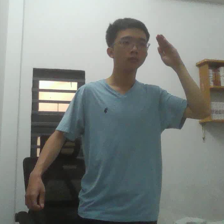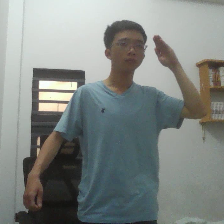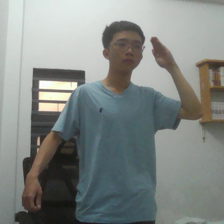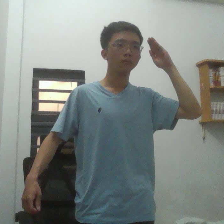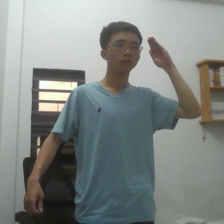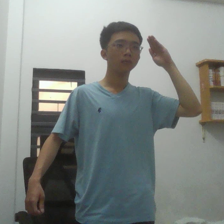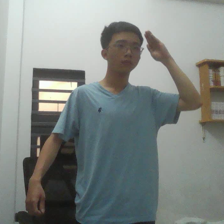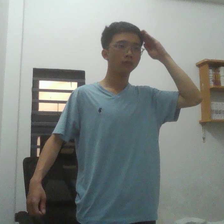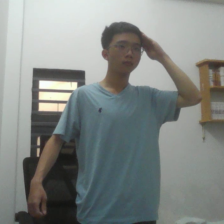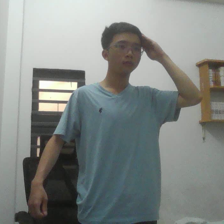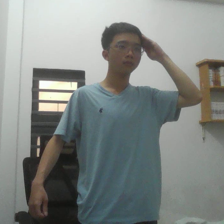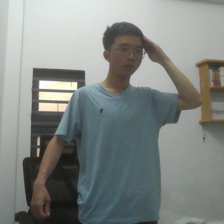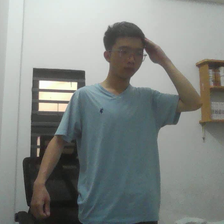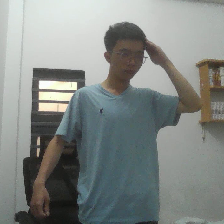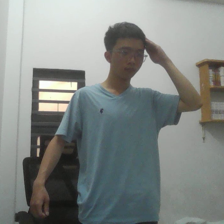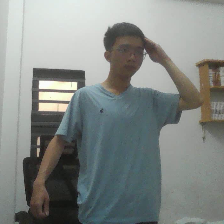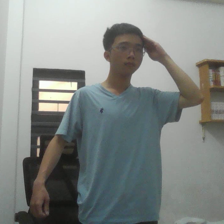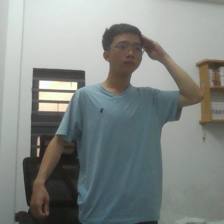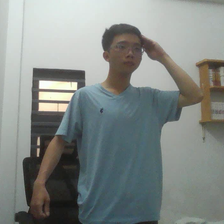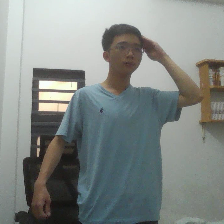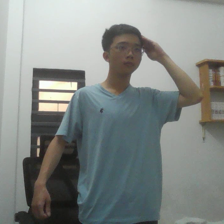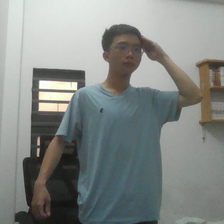biet